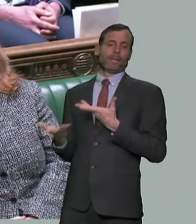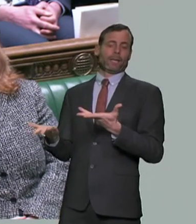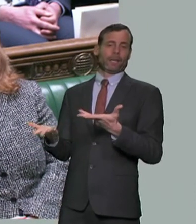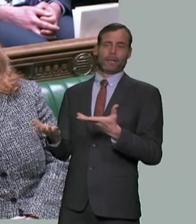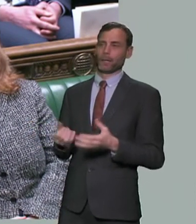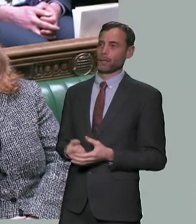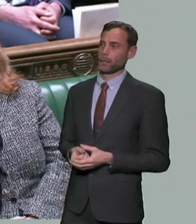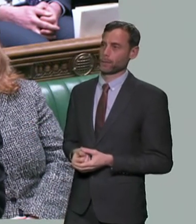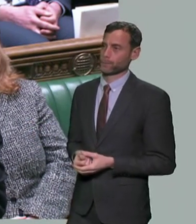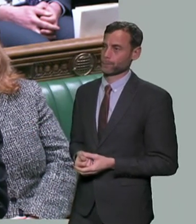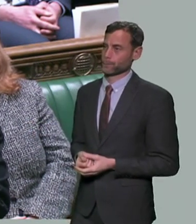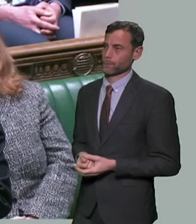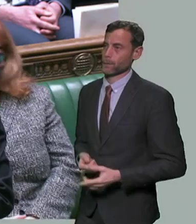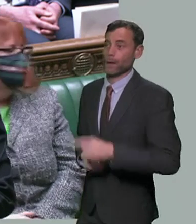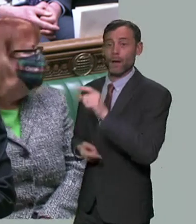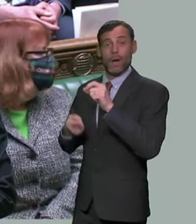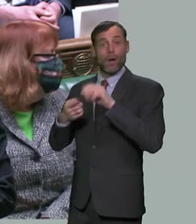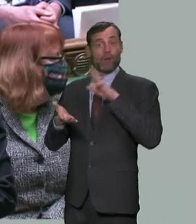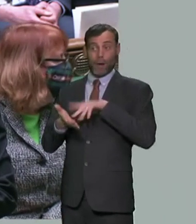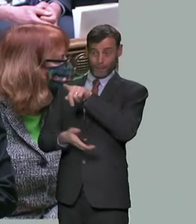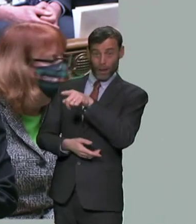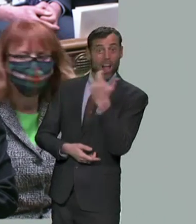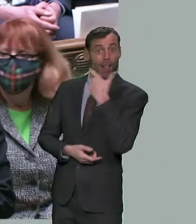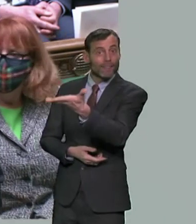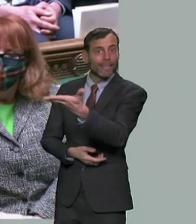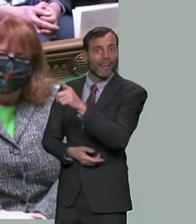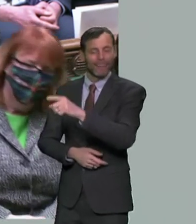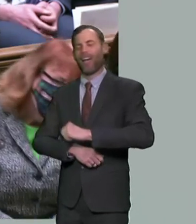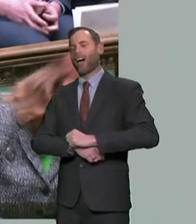What a look—the Prime Minister laughing once again.